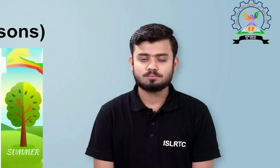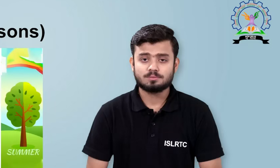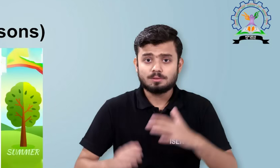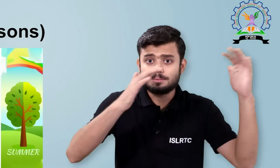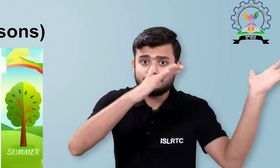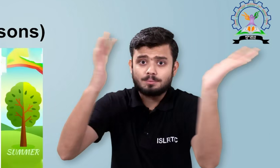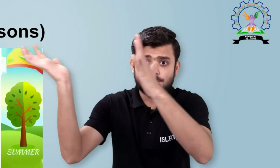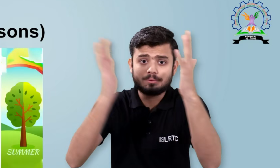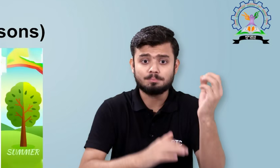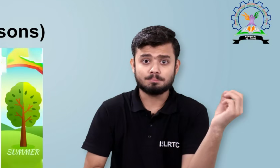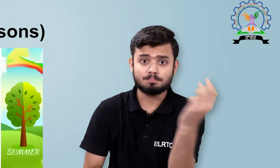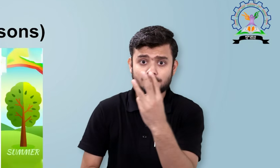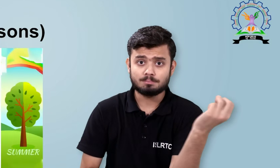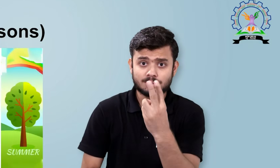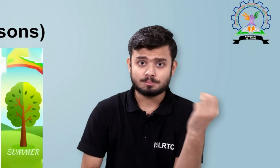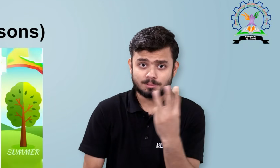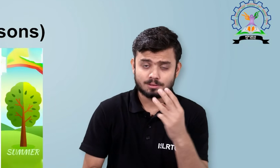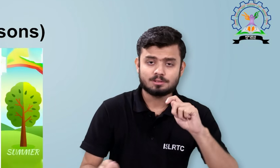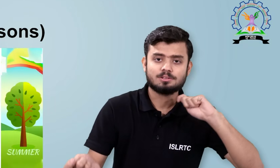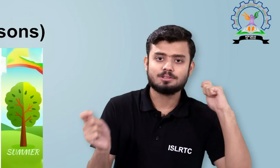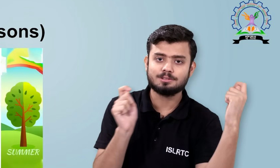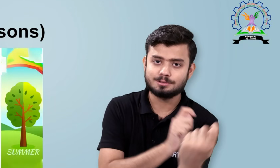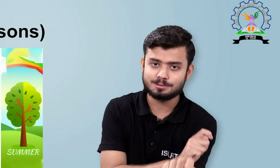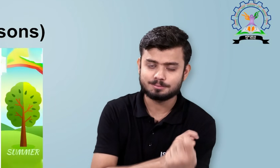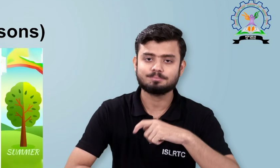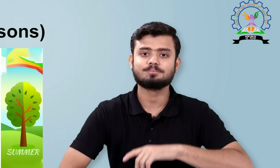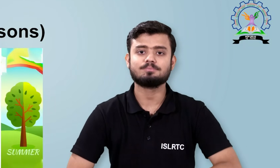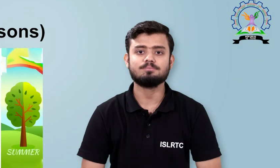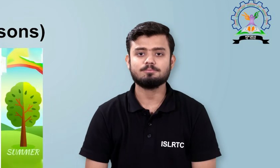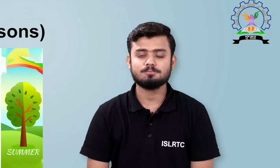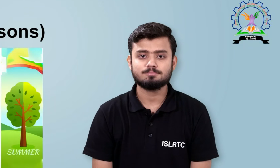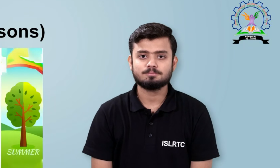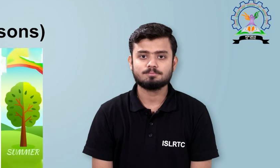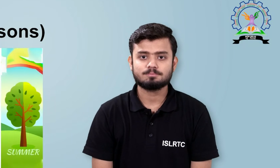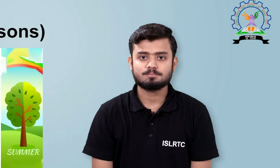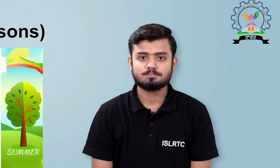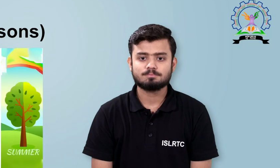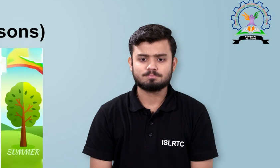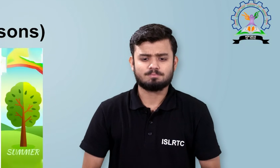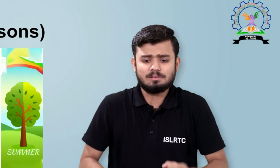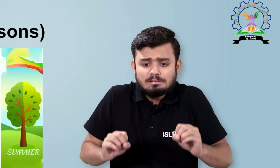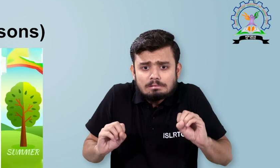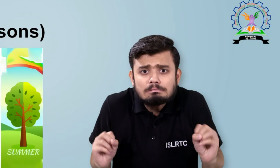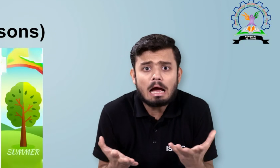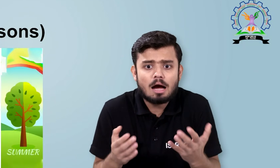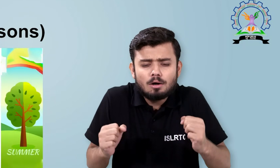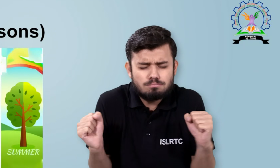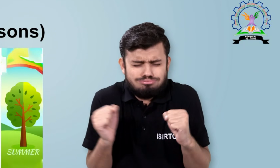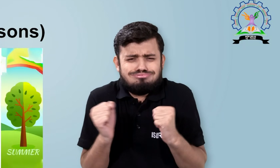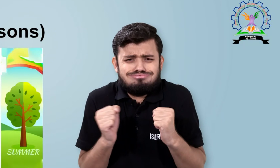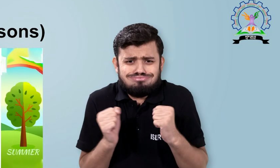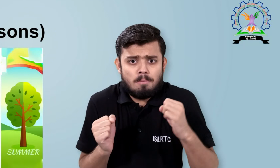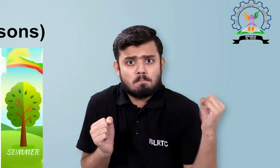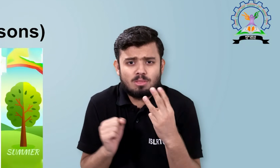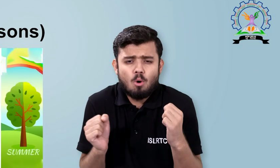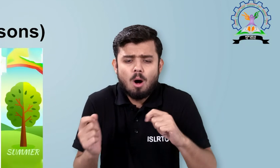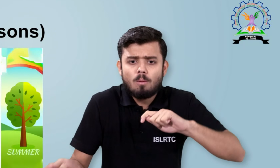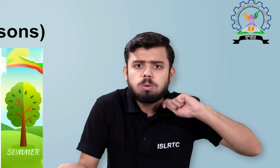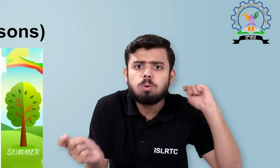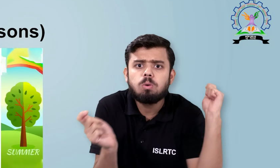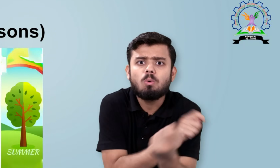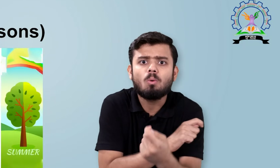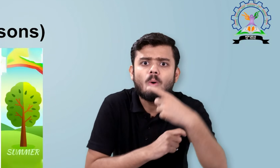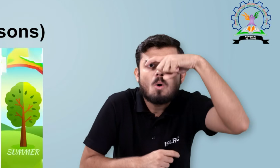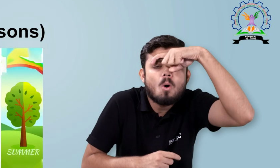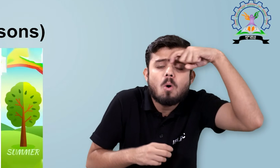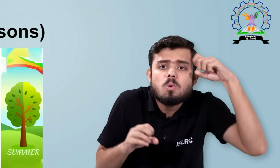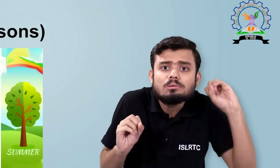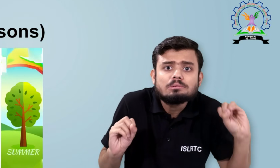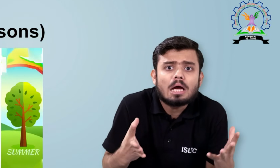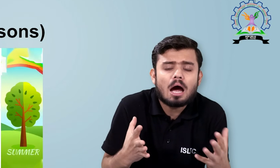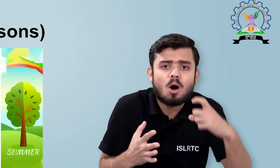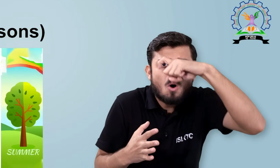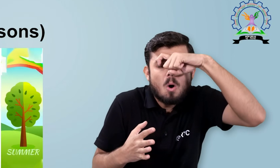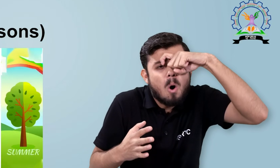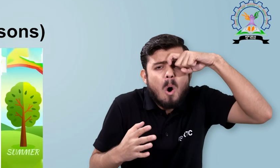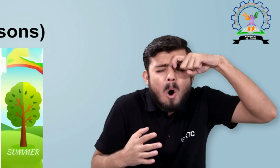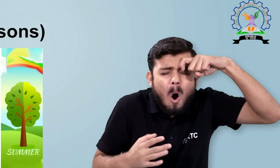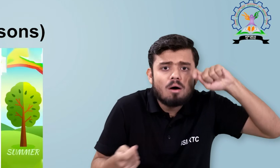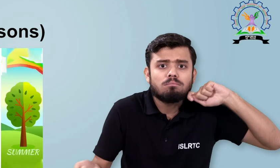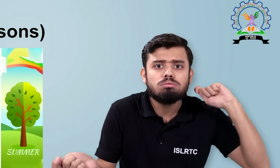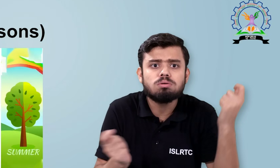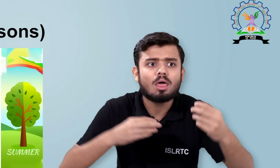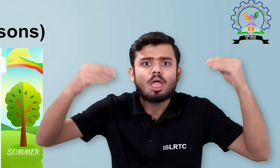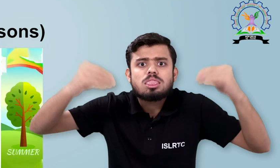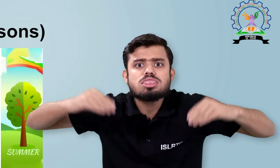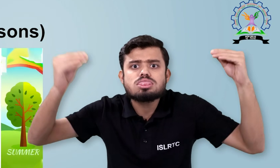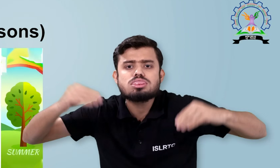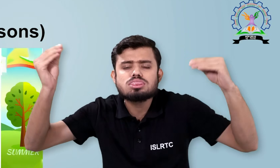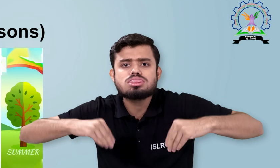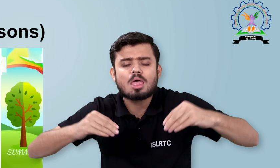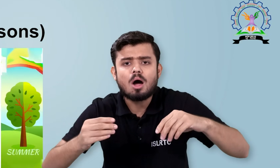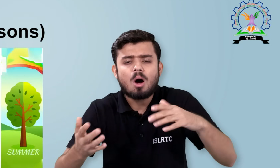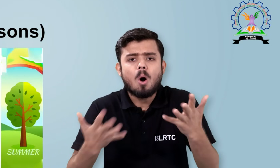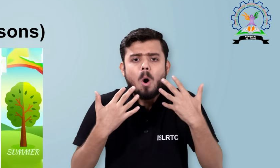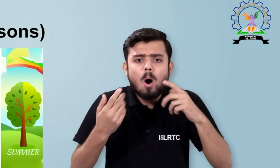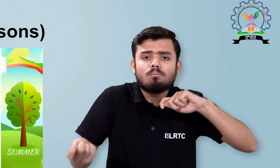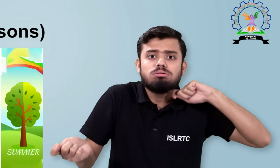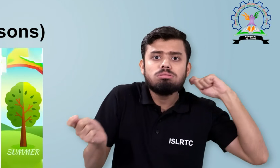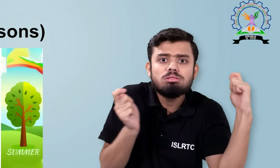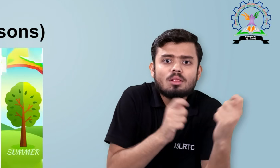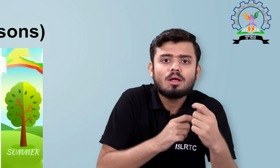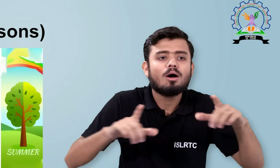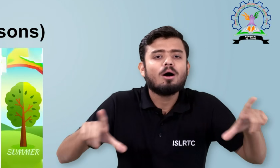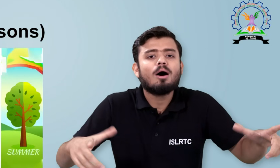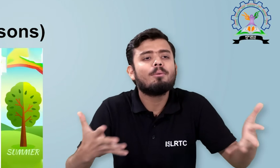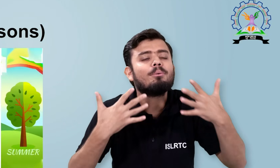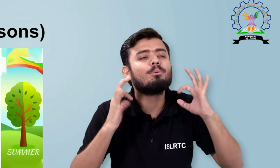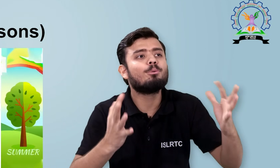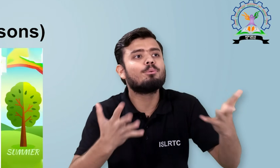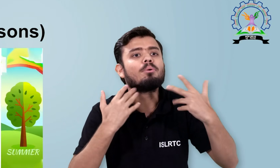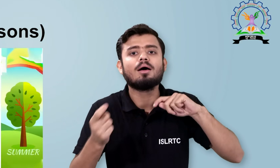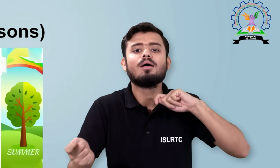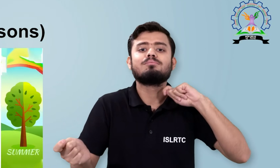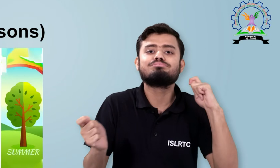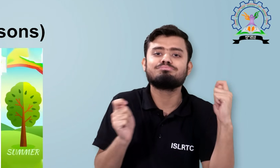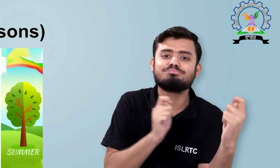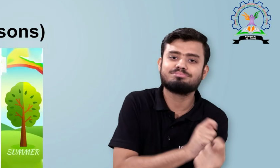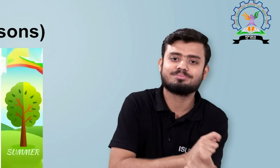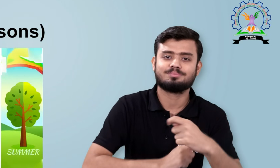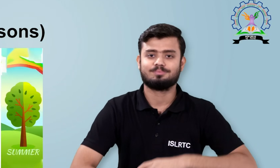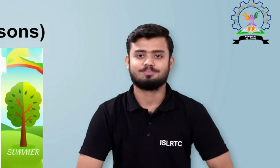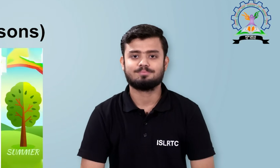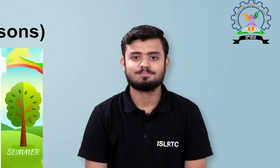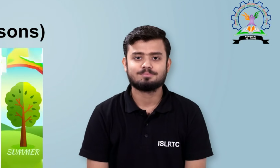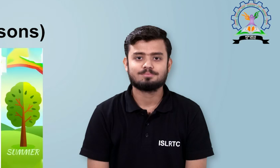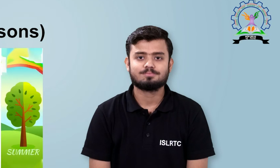Rhythm (Change in Seasons) It is a regular pattern of change, especially one that happens in nature. Example the rhythm of seasons.